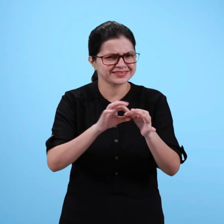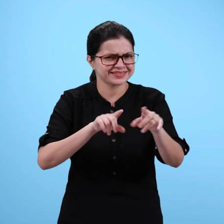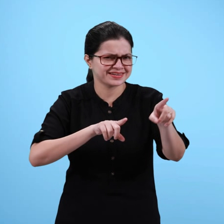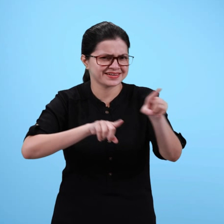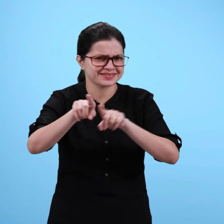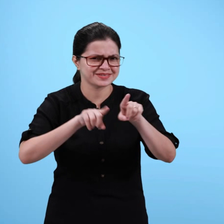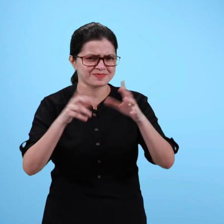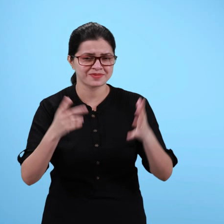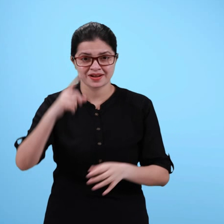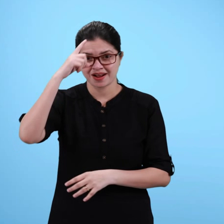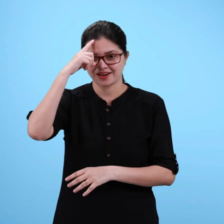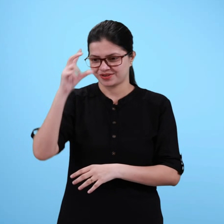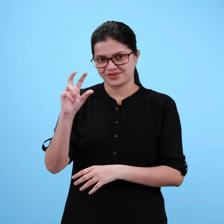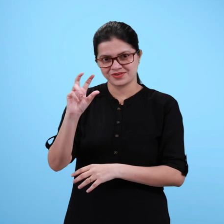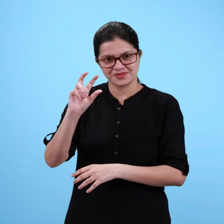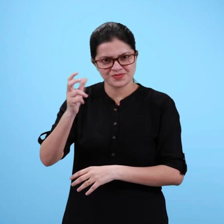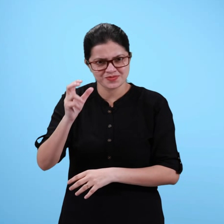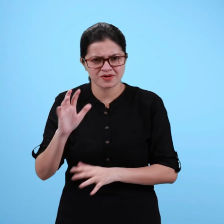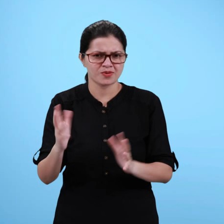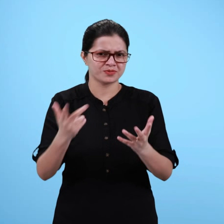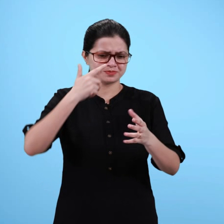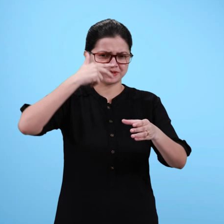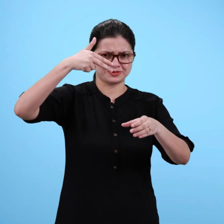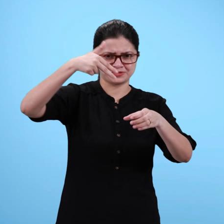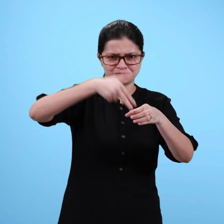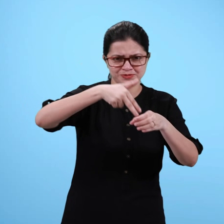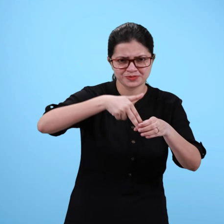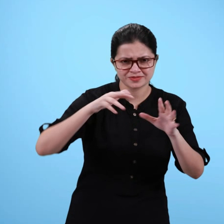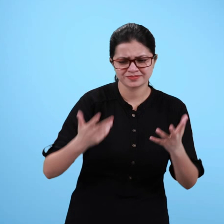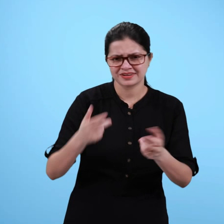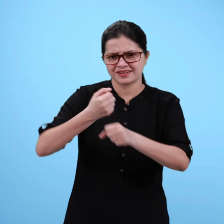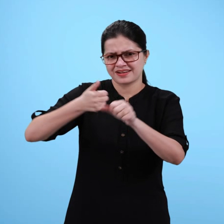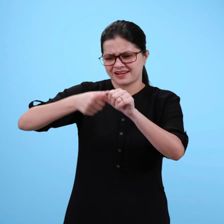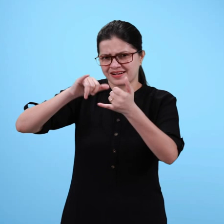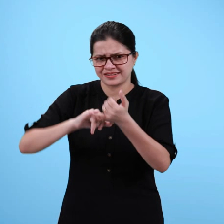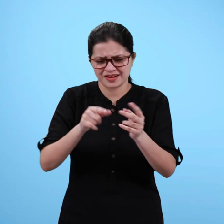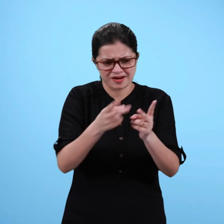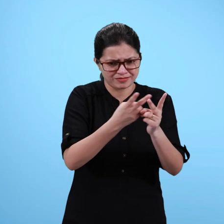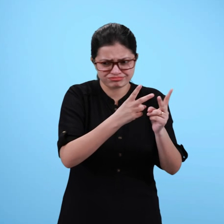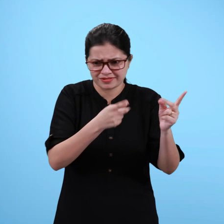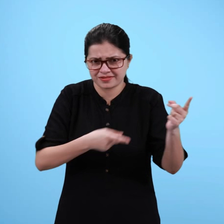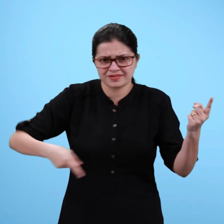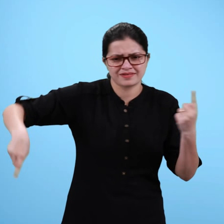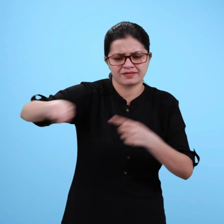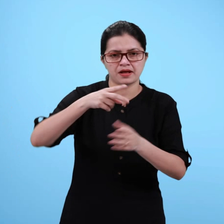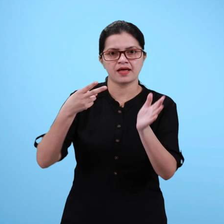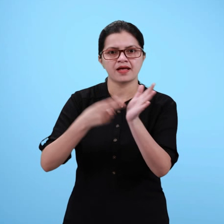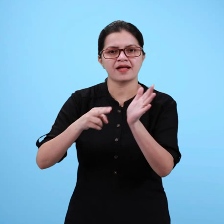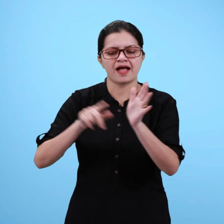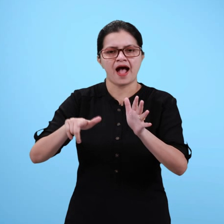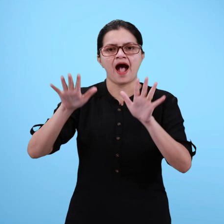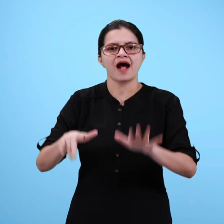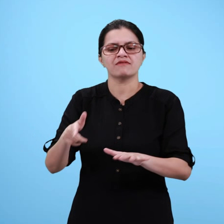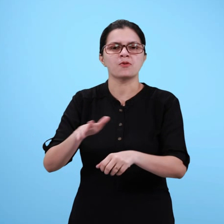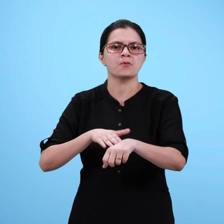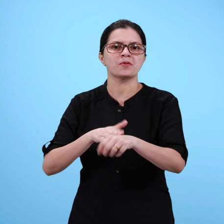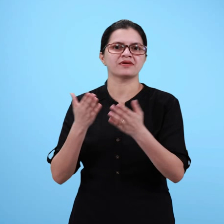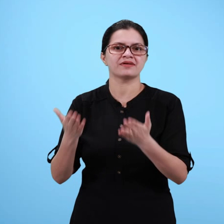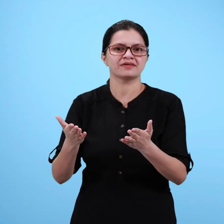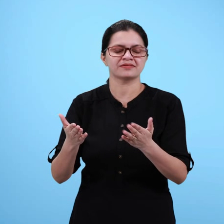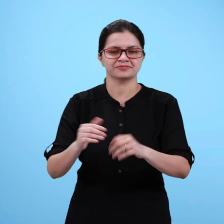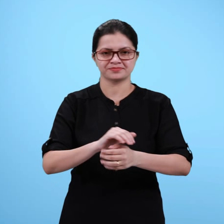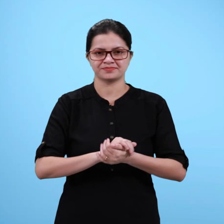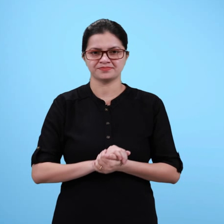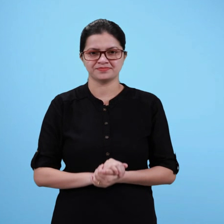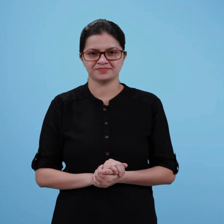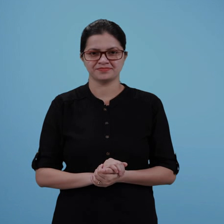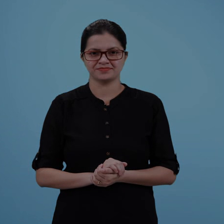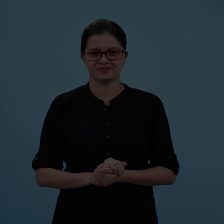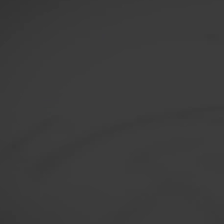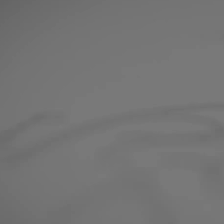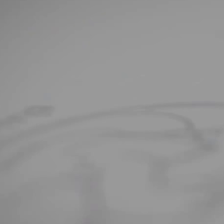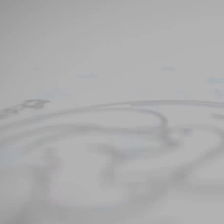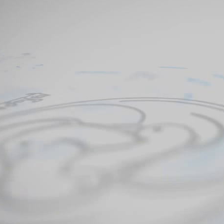For example, coal, petroleum and natural gas are fossil fuels.